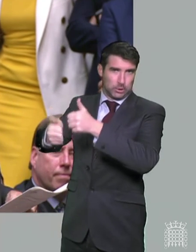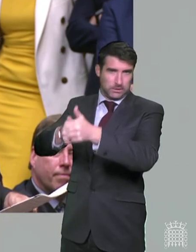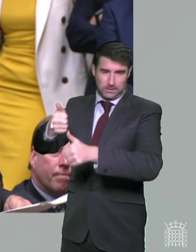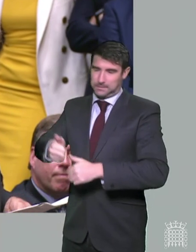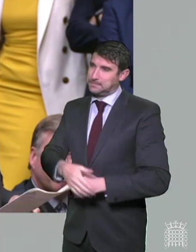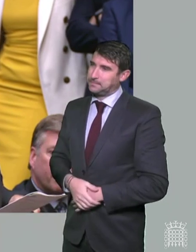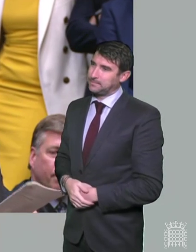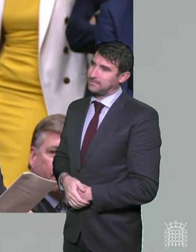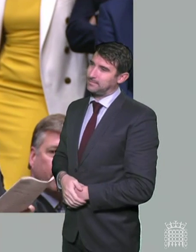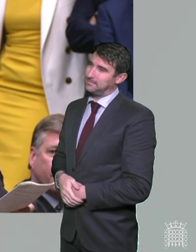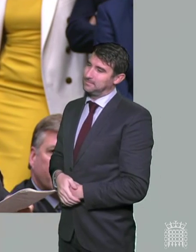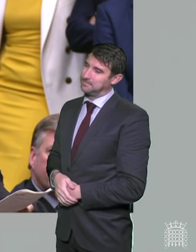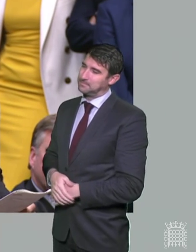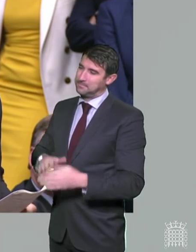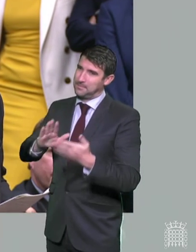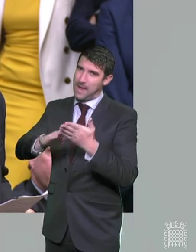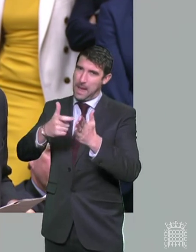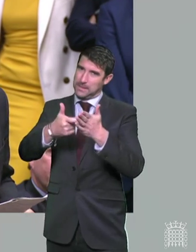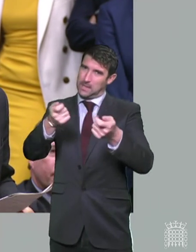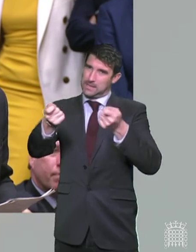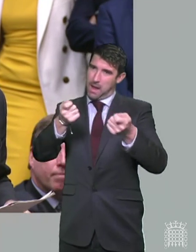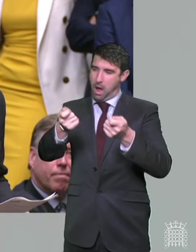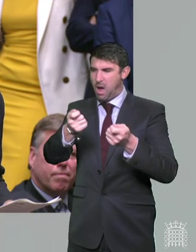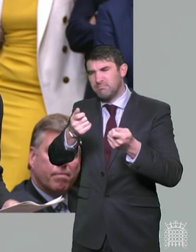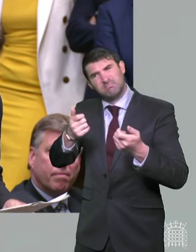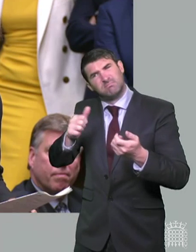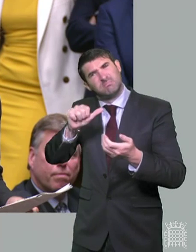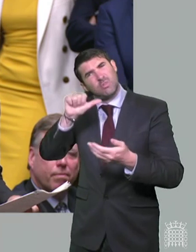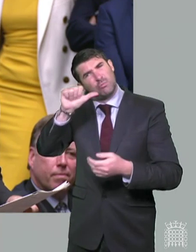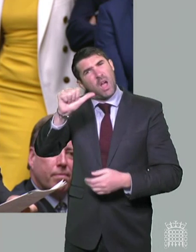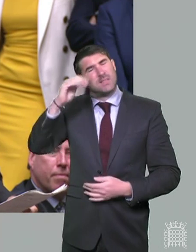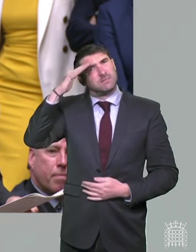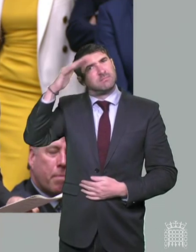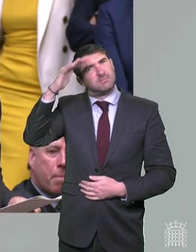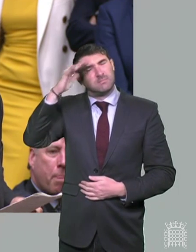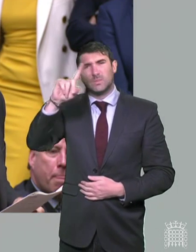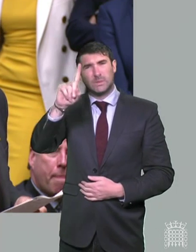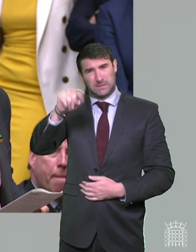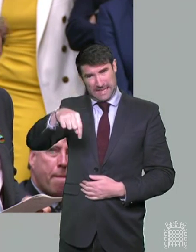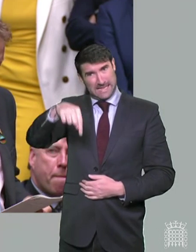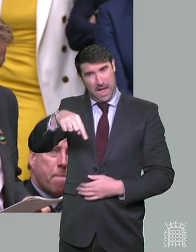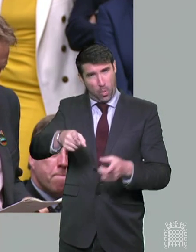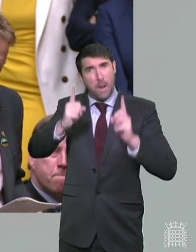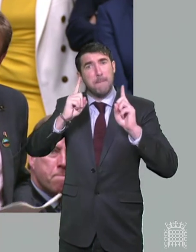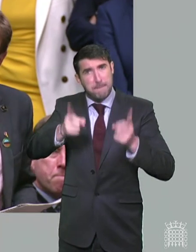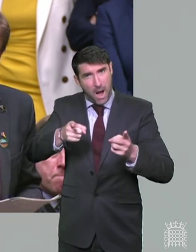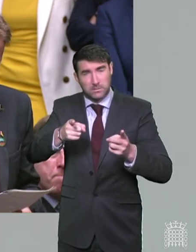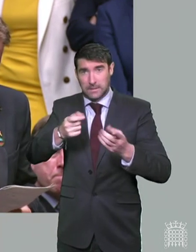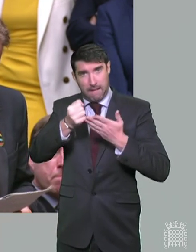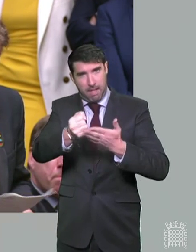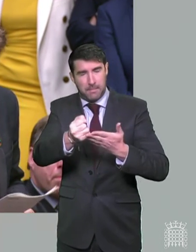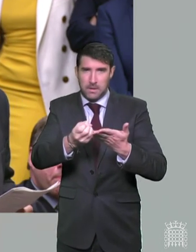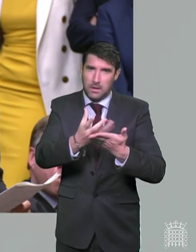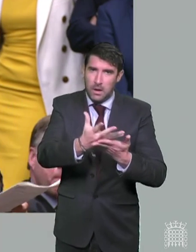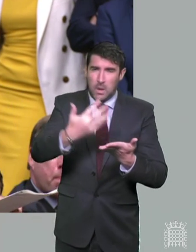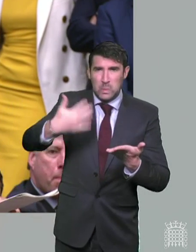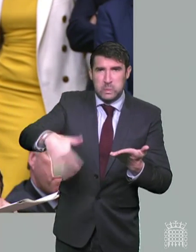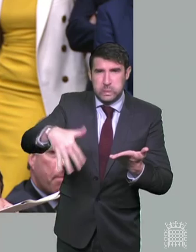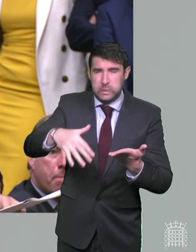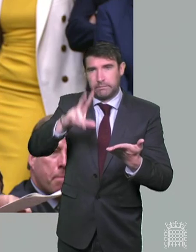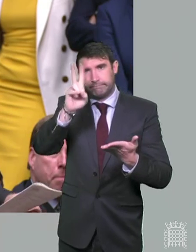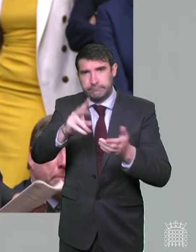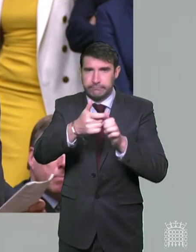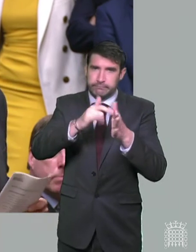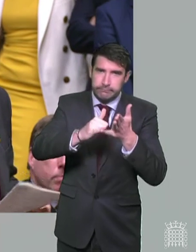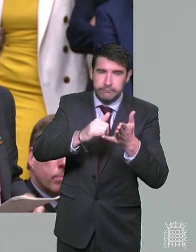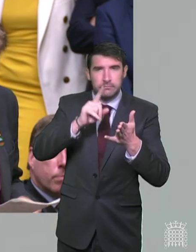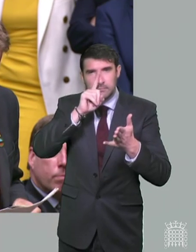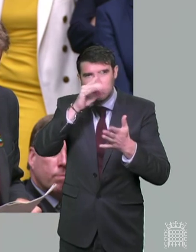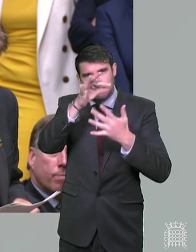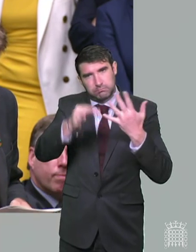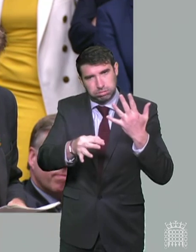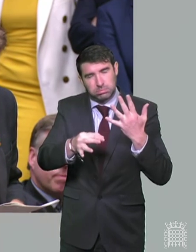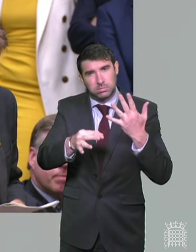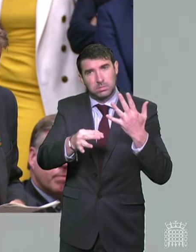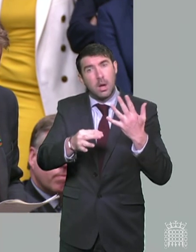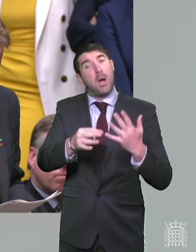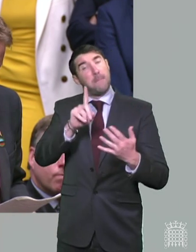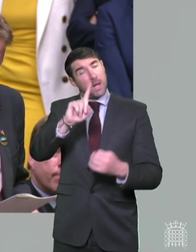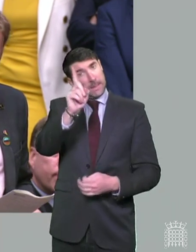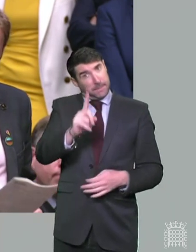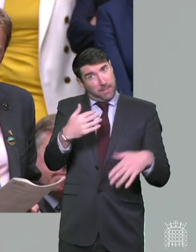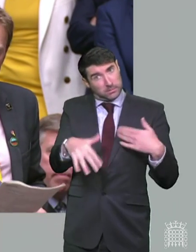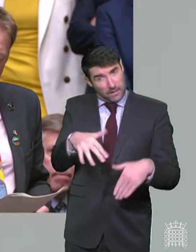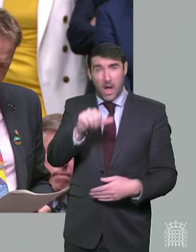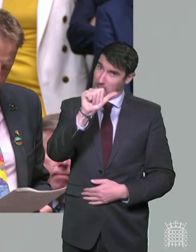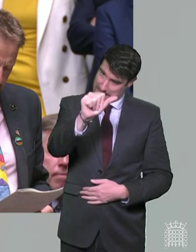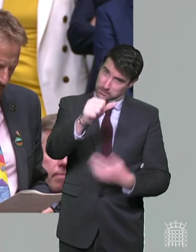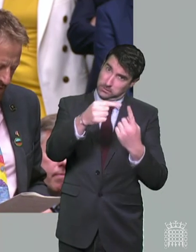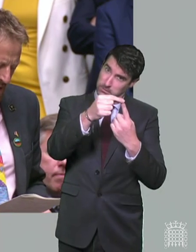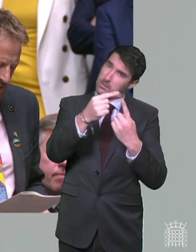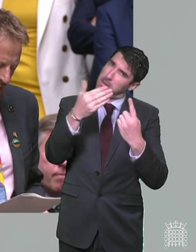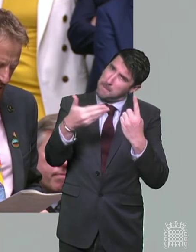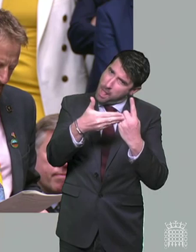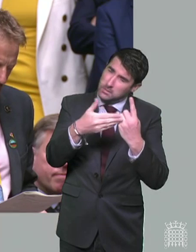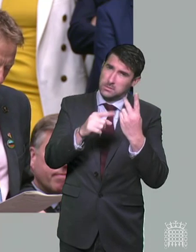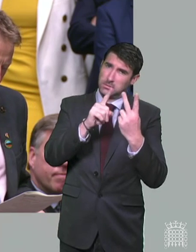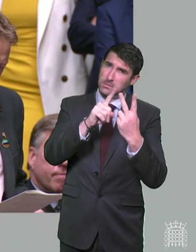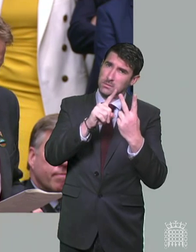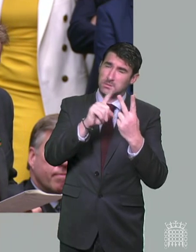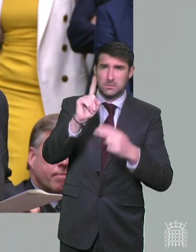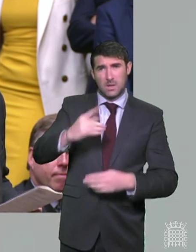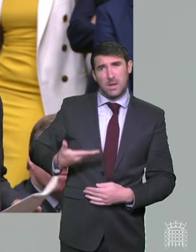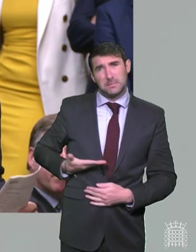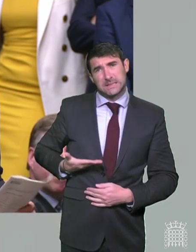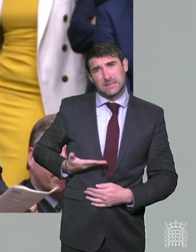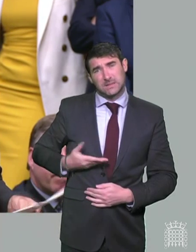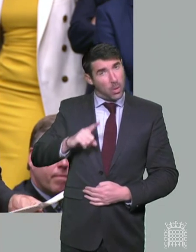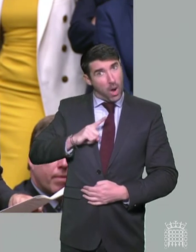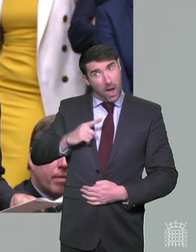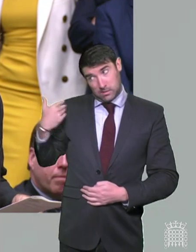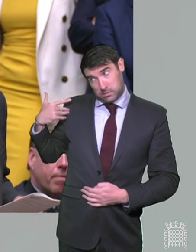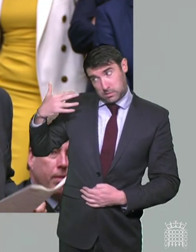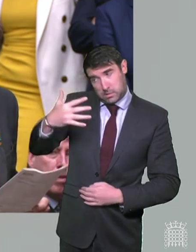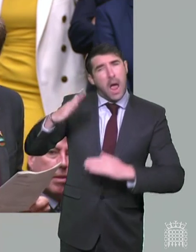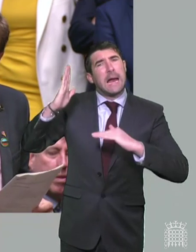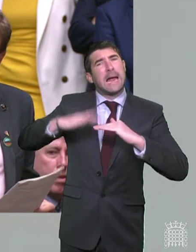It is right and proper that the Government focus their attention on rising energy costs for households across the country, but, as we have heard, businesses big and small are exposed to horrific energy price increases with no restraint provided by the domestic energy price cap and no support so far from Government.